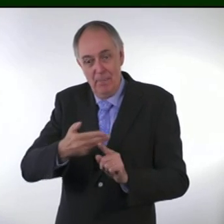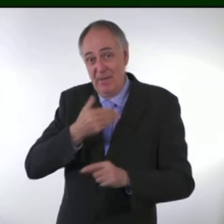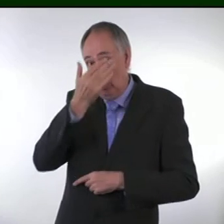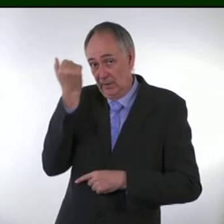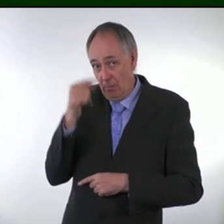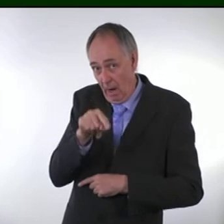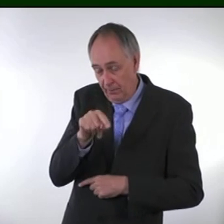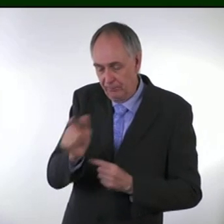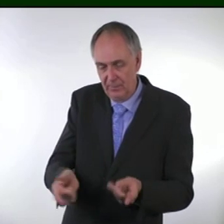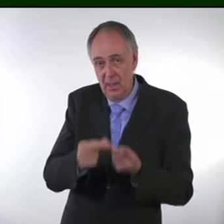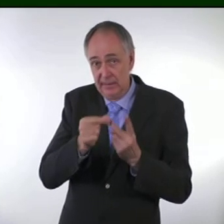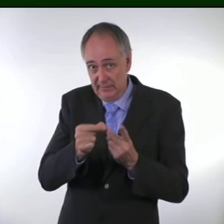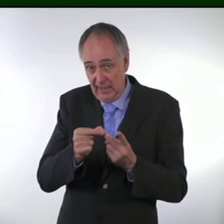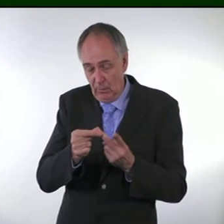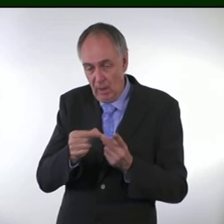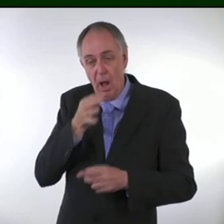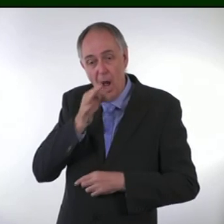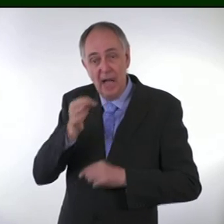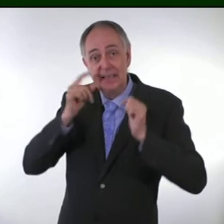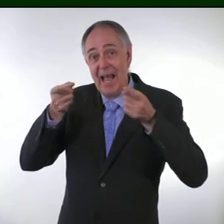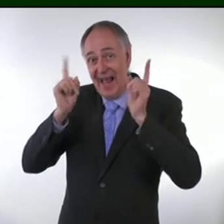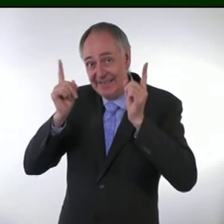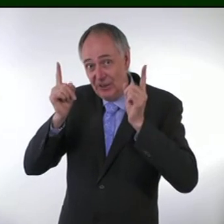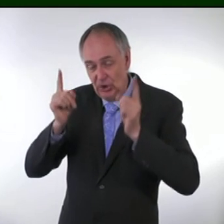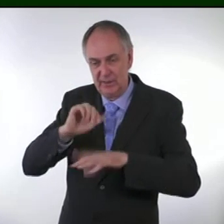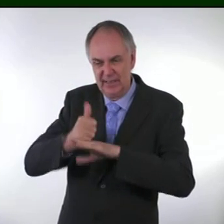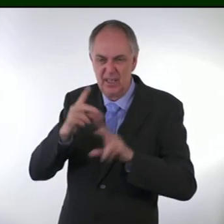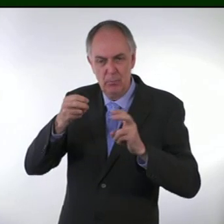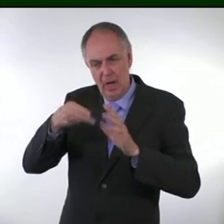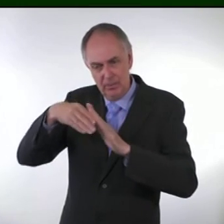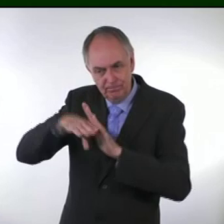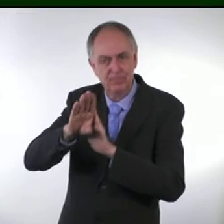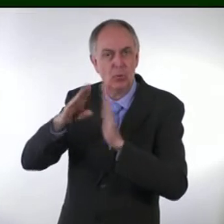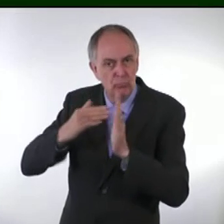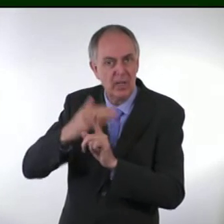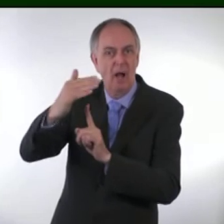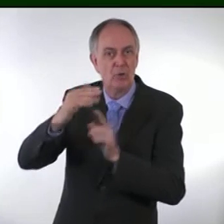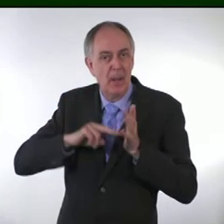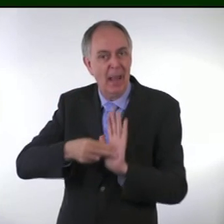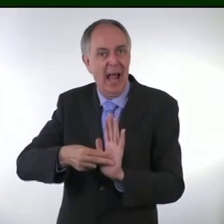Secondly, will he ask all headteachers to get a recovery plan so that everybody can go back in September?